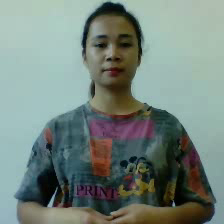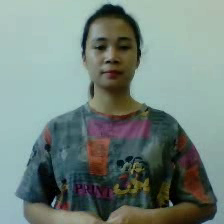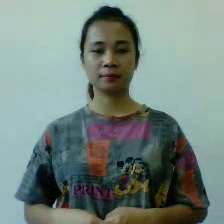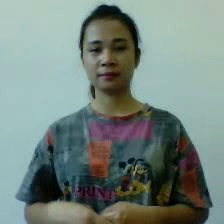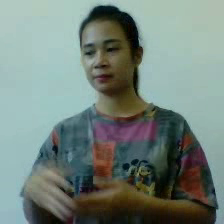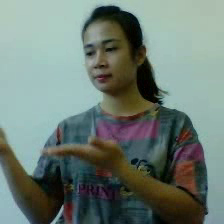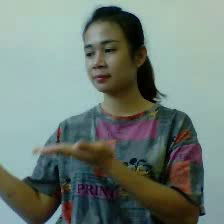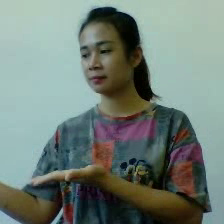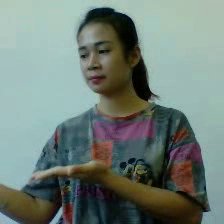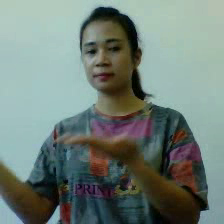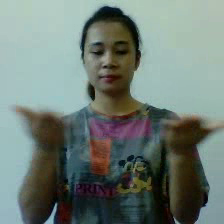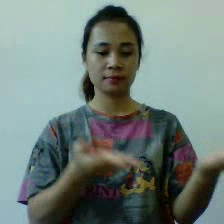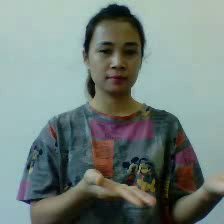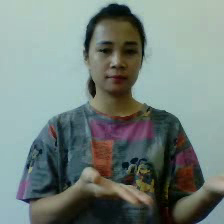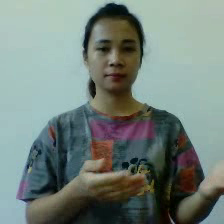Mời vào